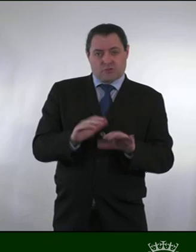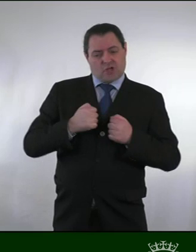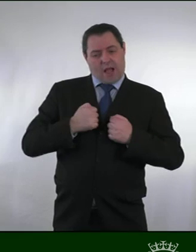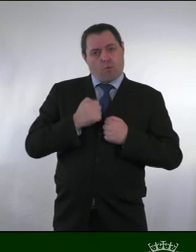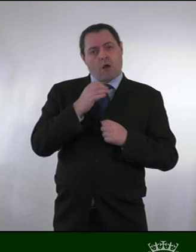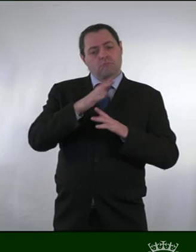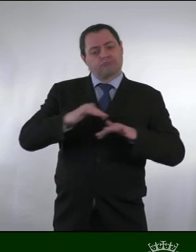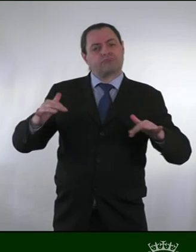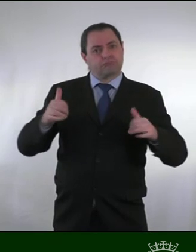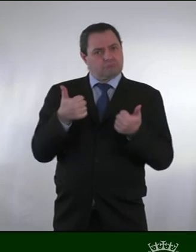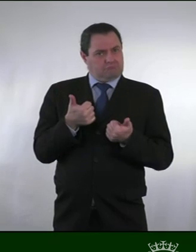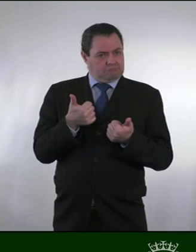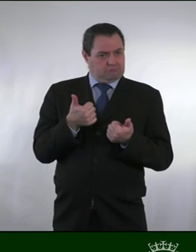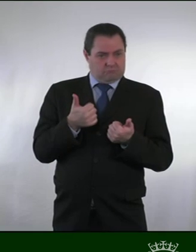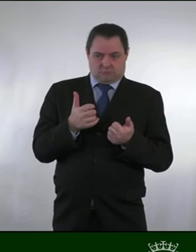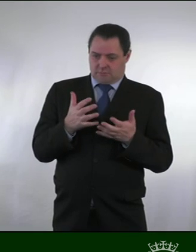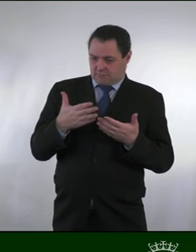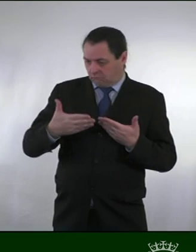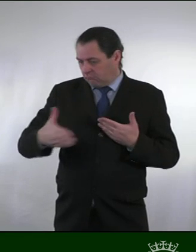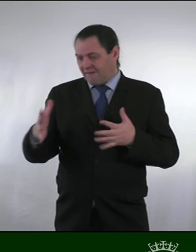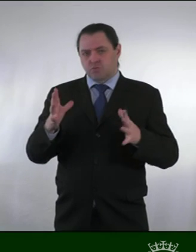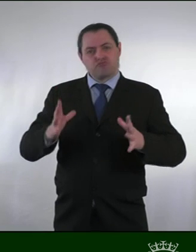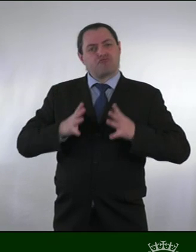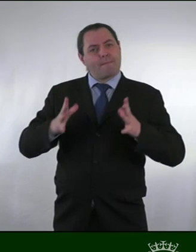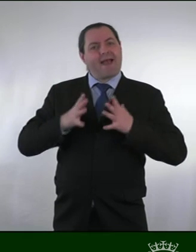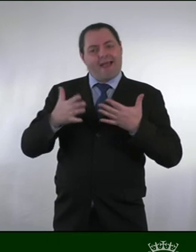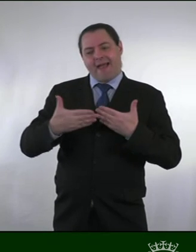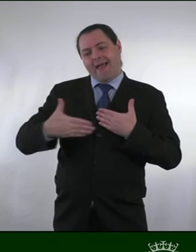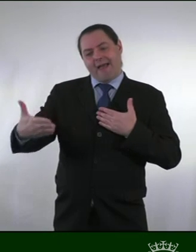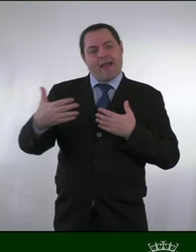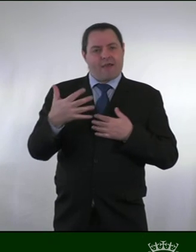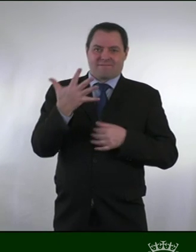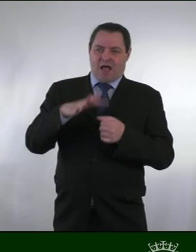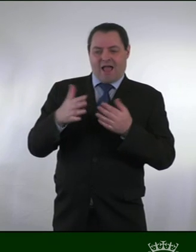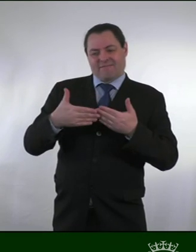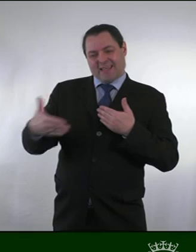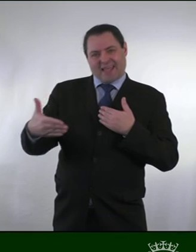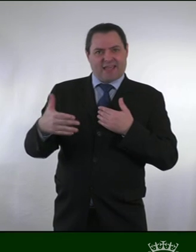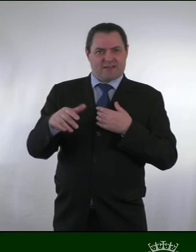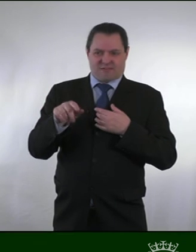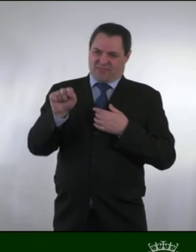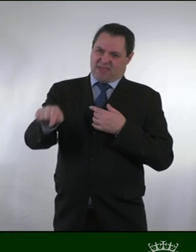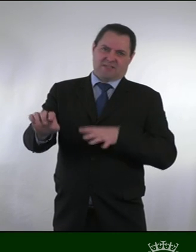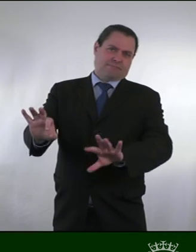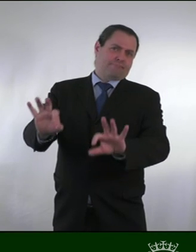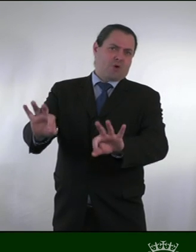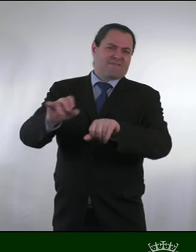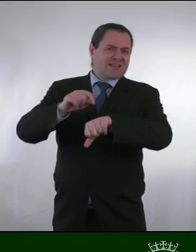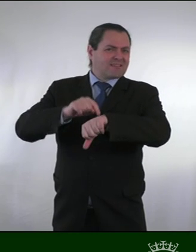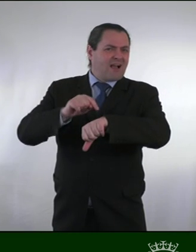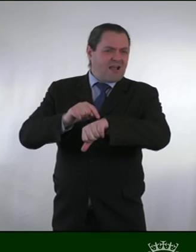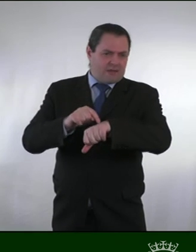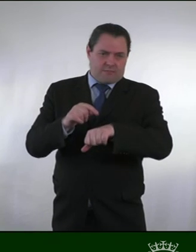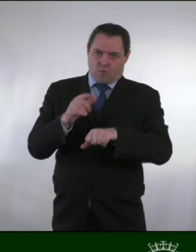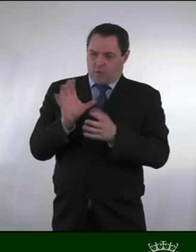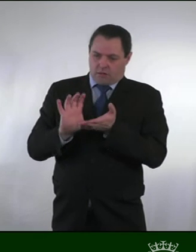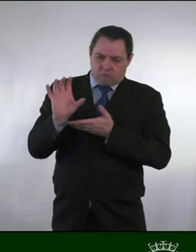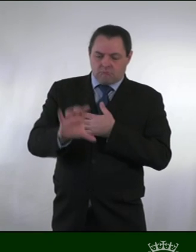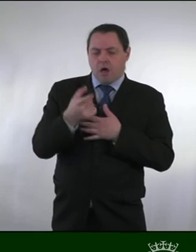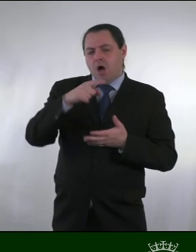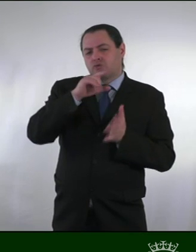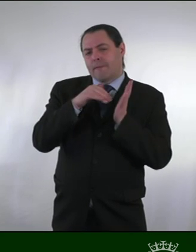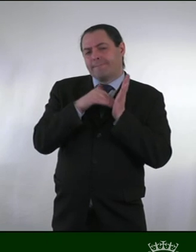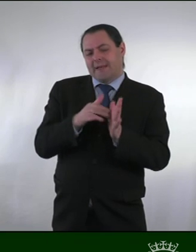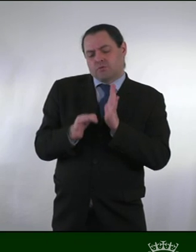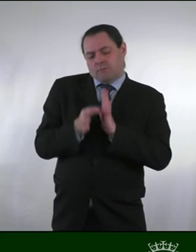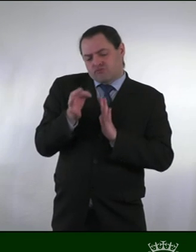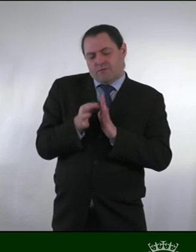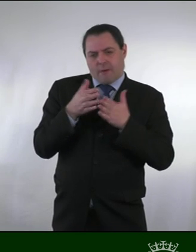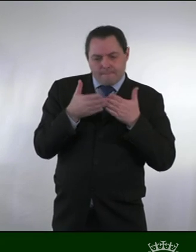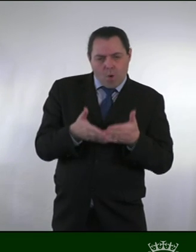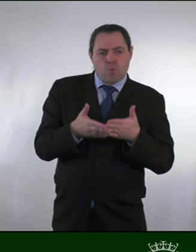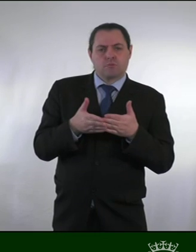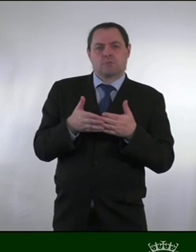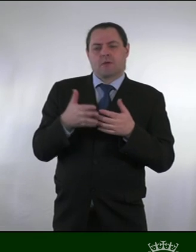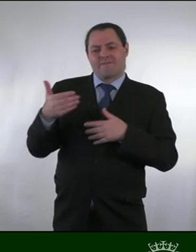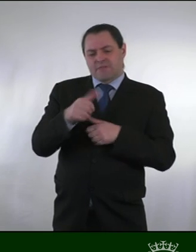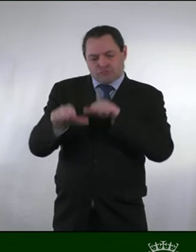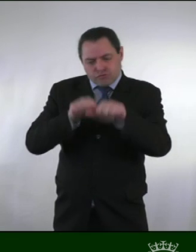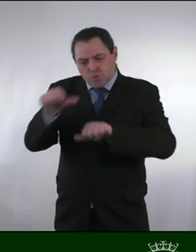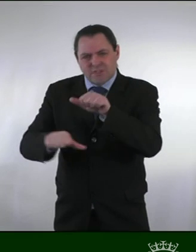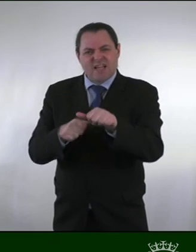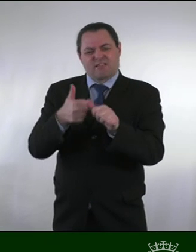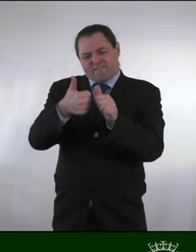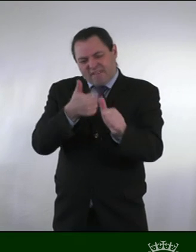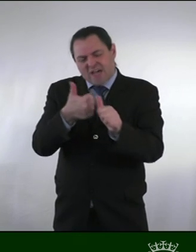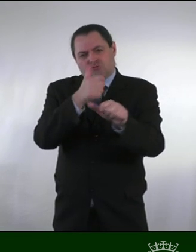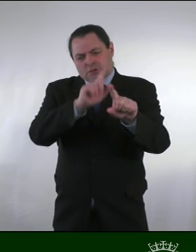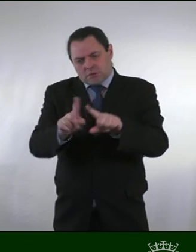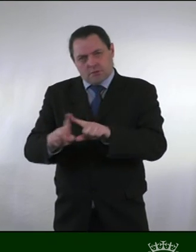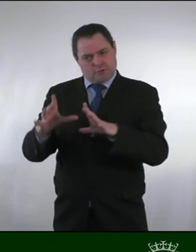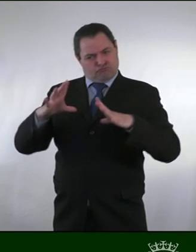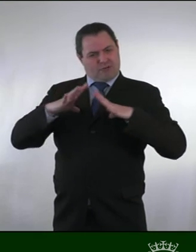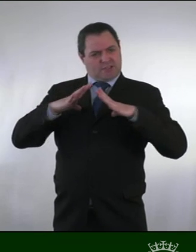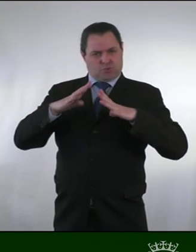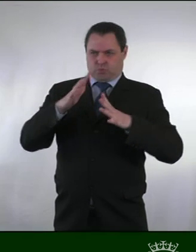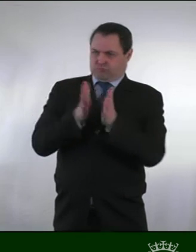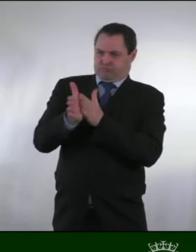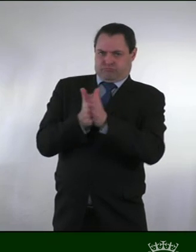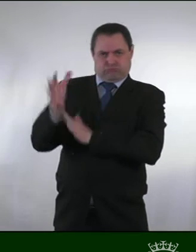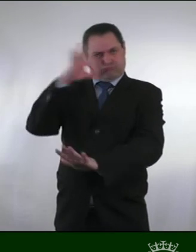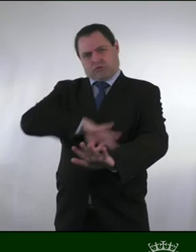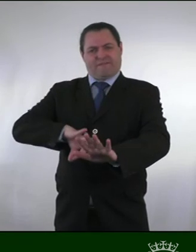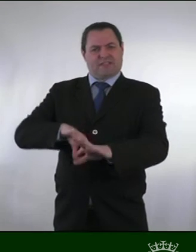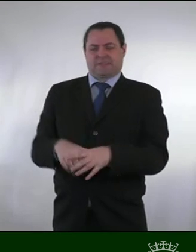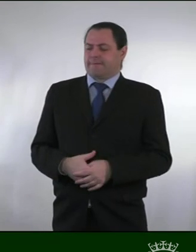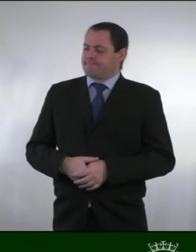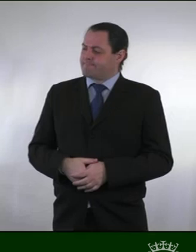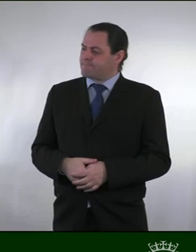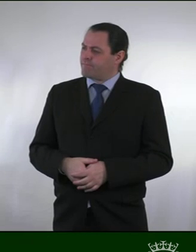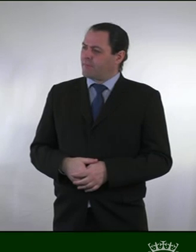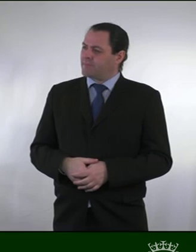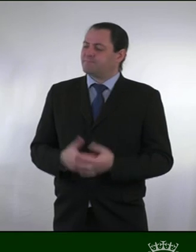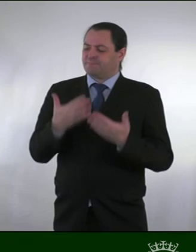To get them ready for that Eldorado, we are investing £100 million in improving our boats and our fish processing industry, and getting fishing ready for the opportunities ahead.